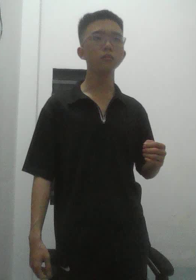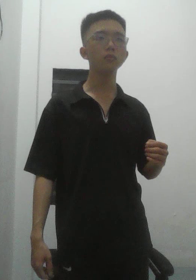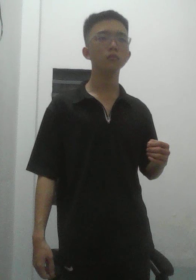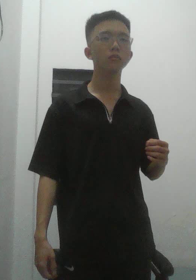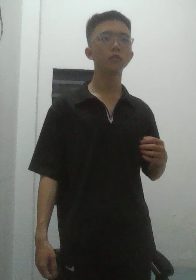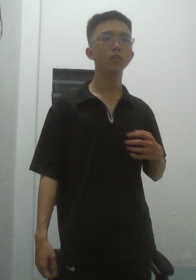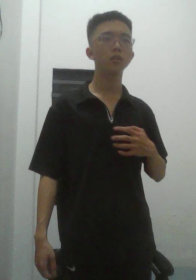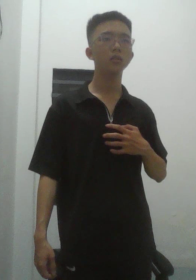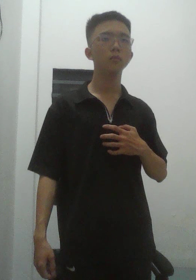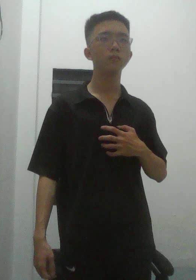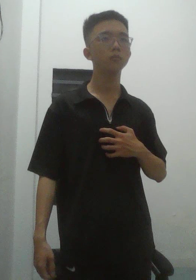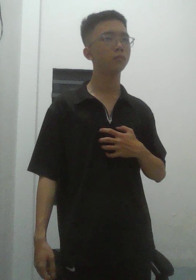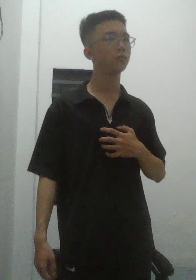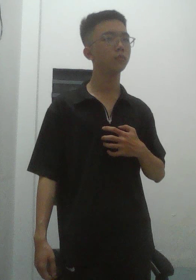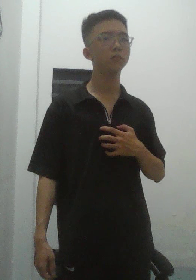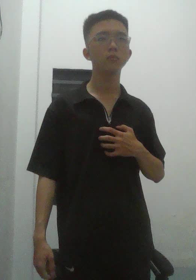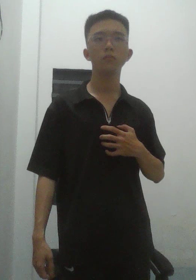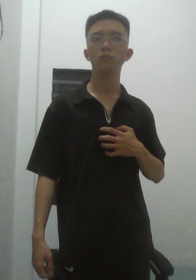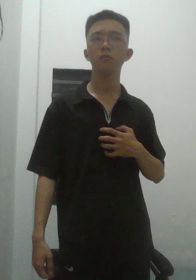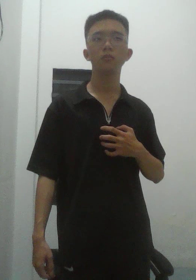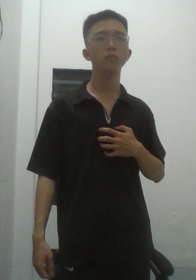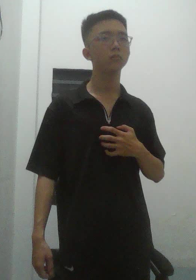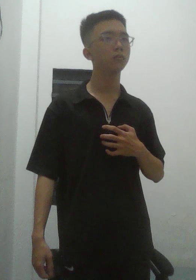khong thich